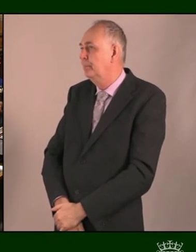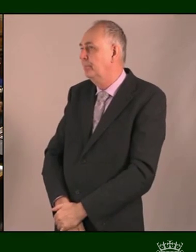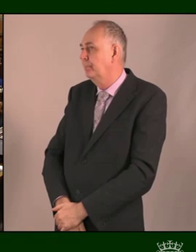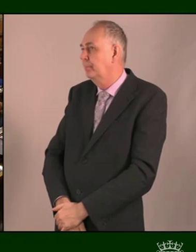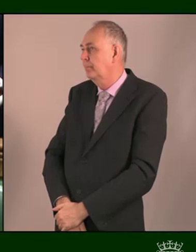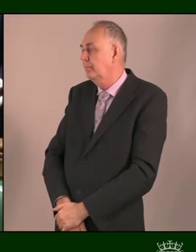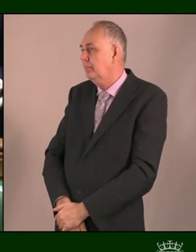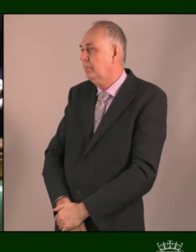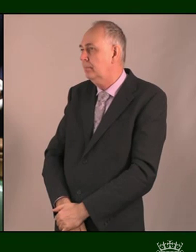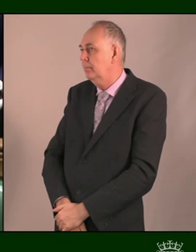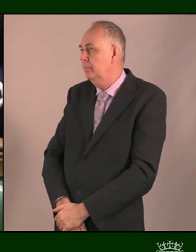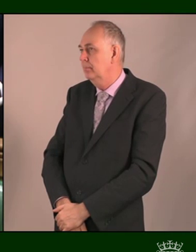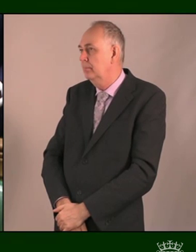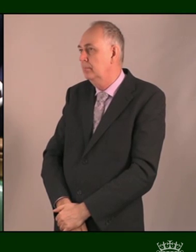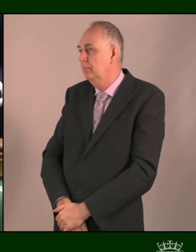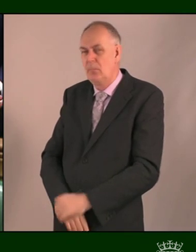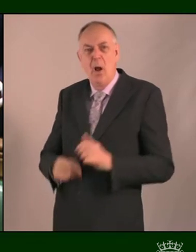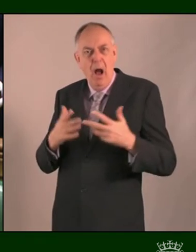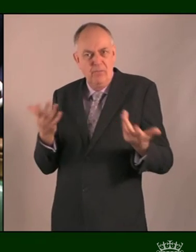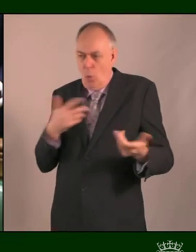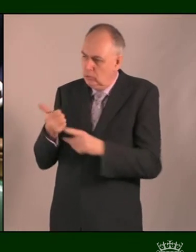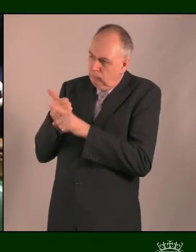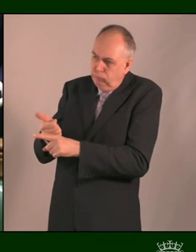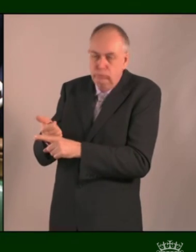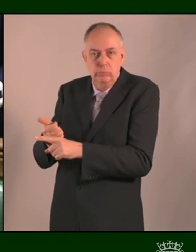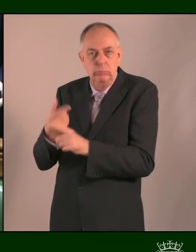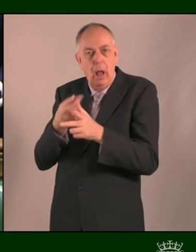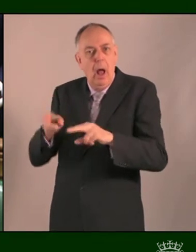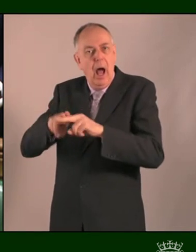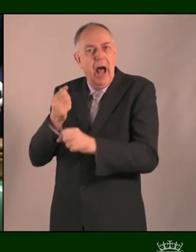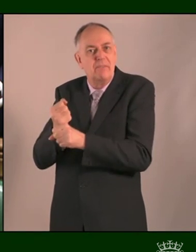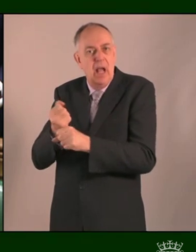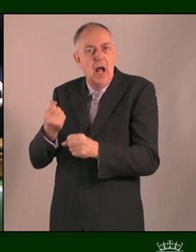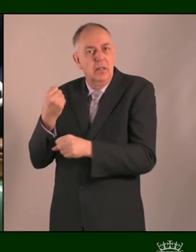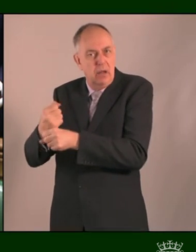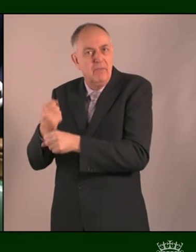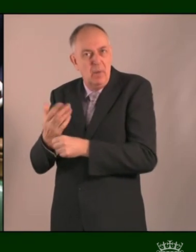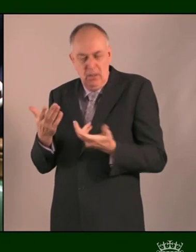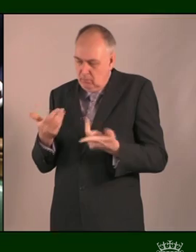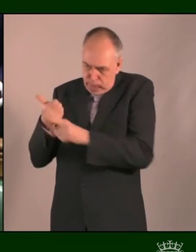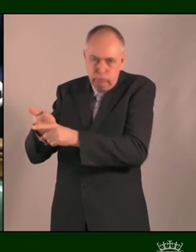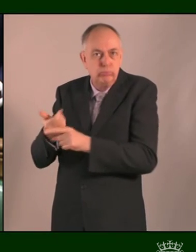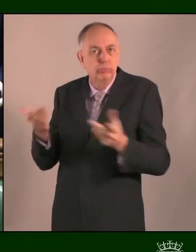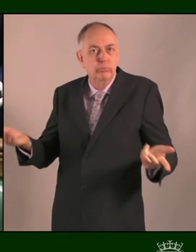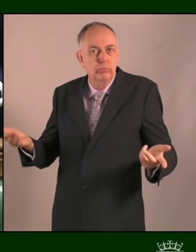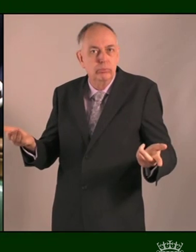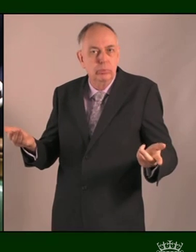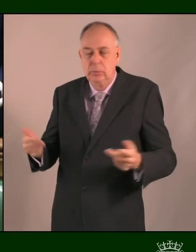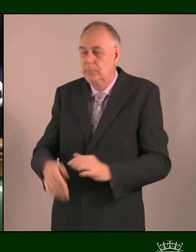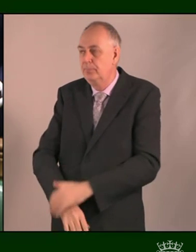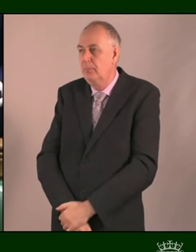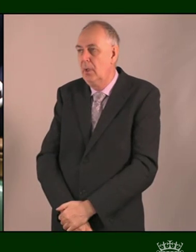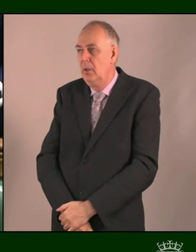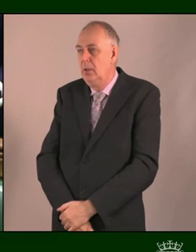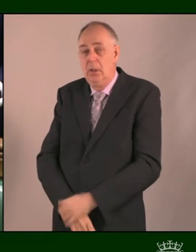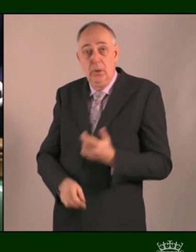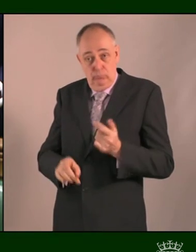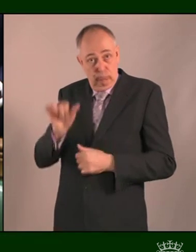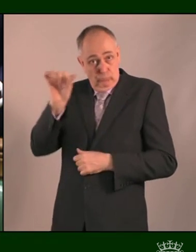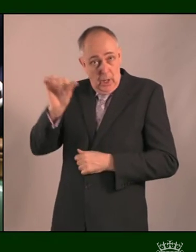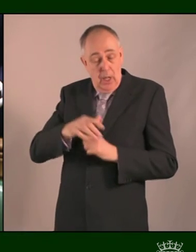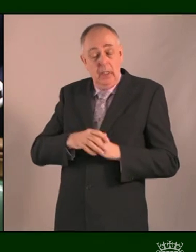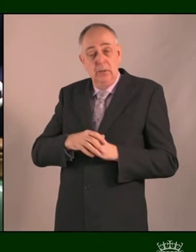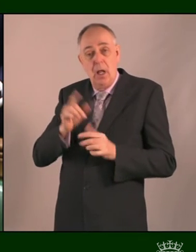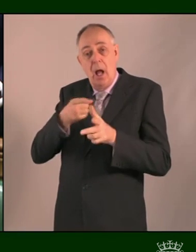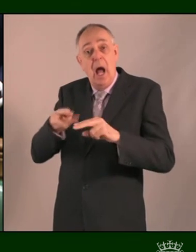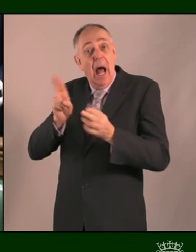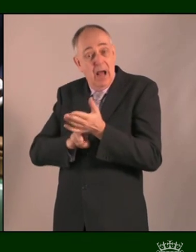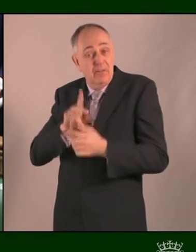We of course stand shoulder to shoulder with the Government of Ashraf Ghani, and my honourable Friend is right, by the way, in what she says about women in Afghanistan.